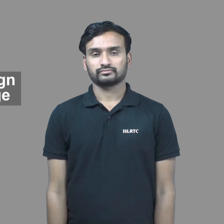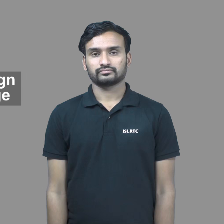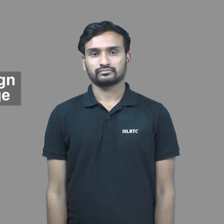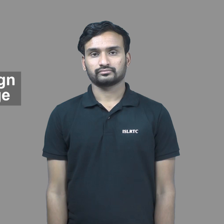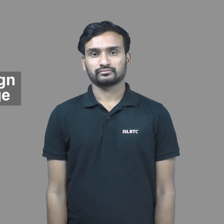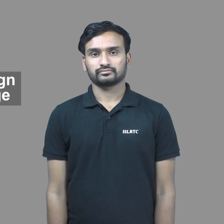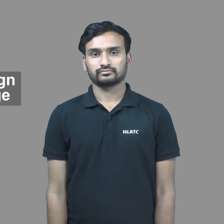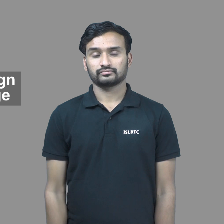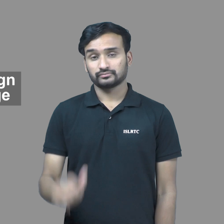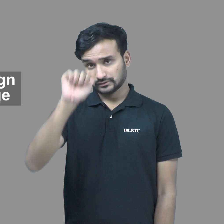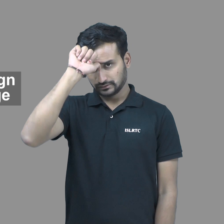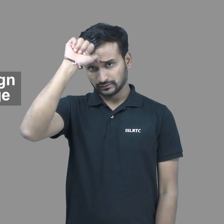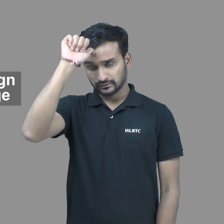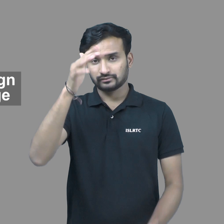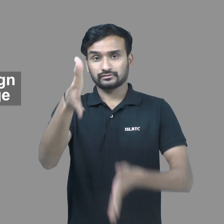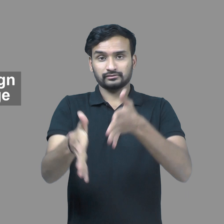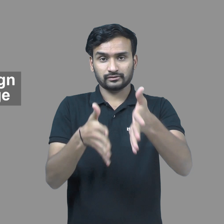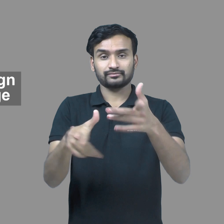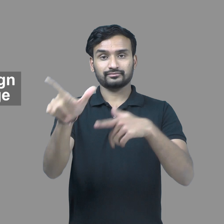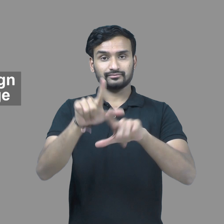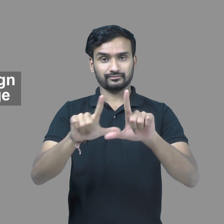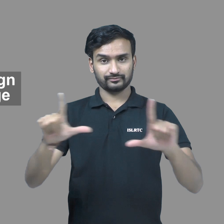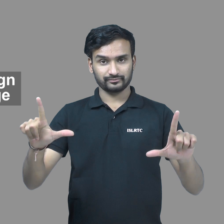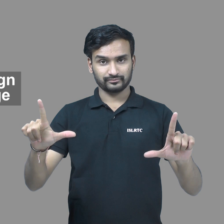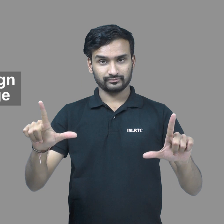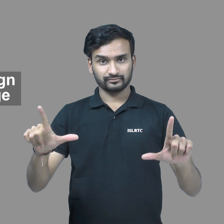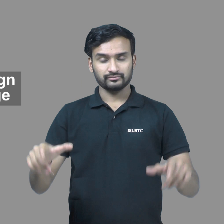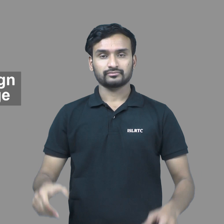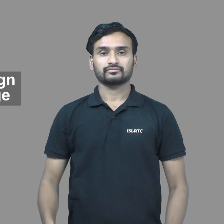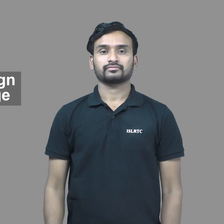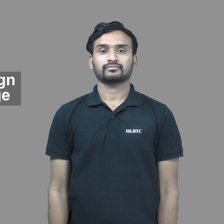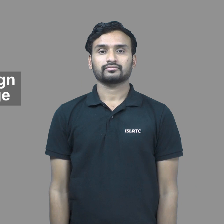Indian Sign Language (ISL)